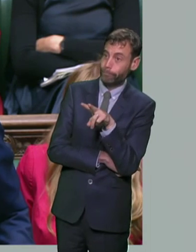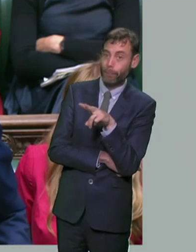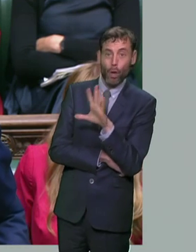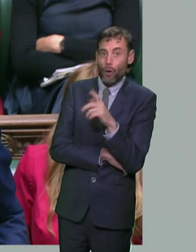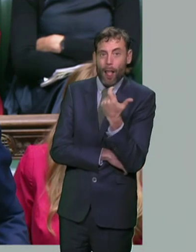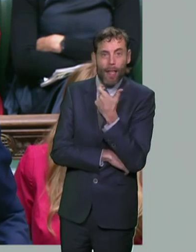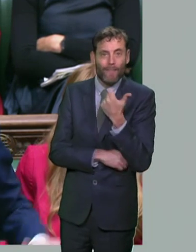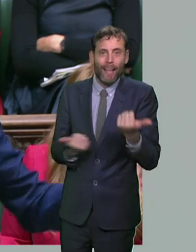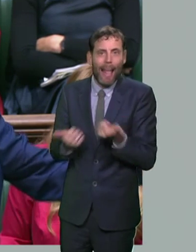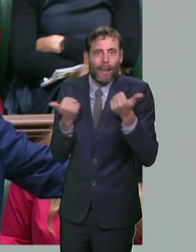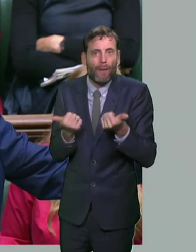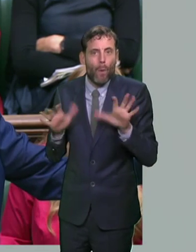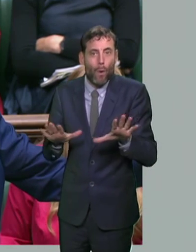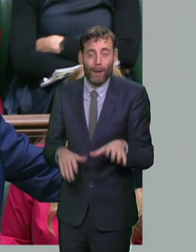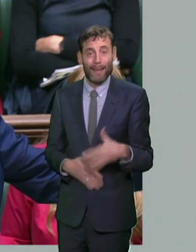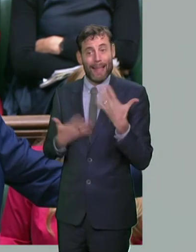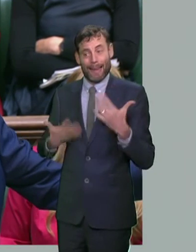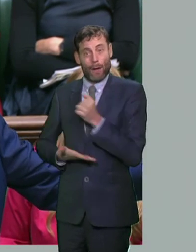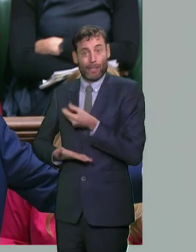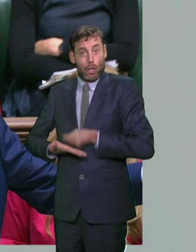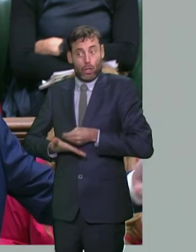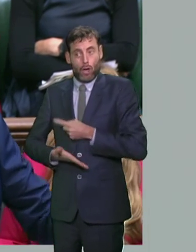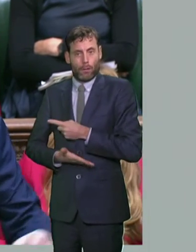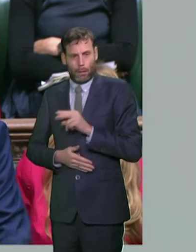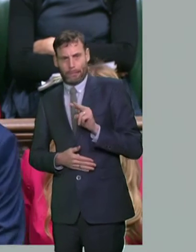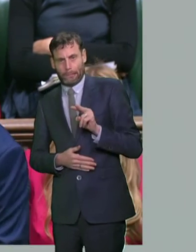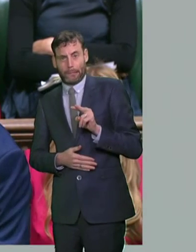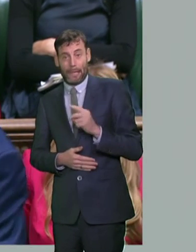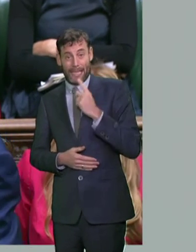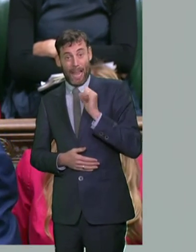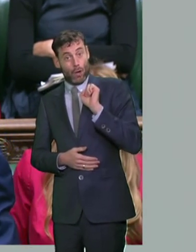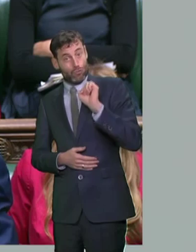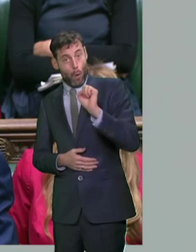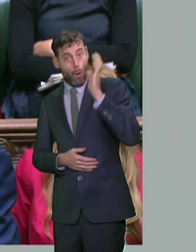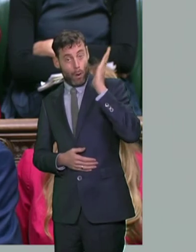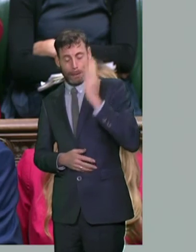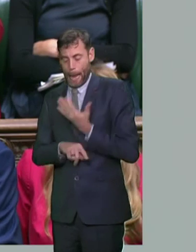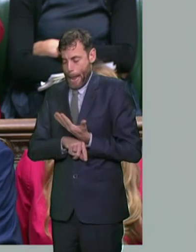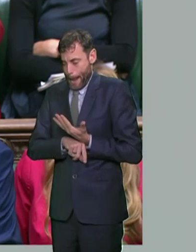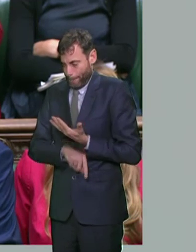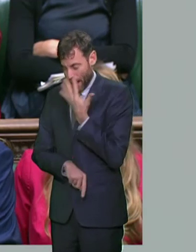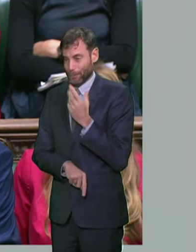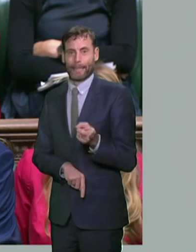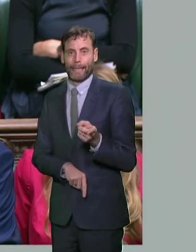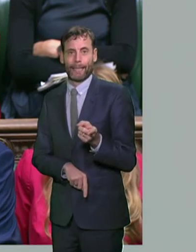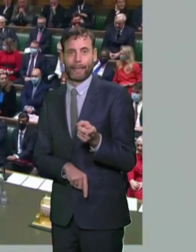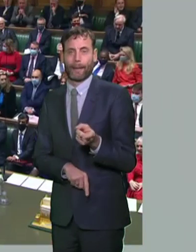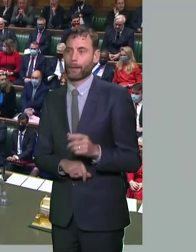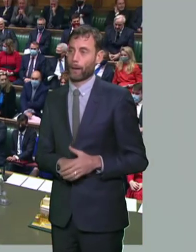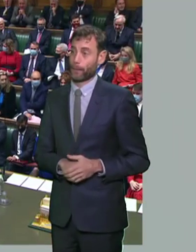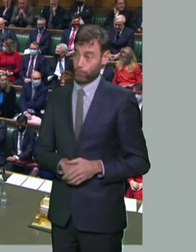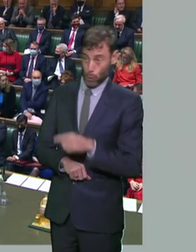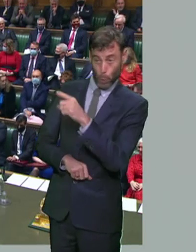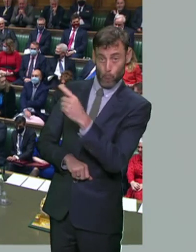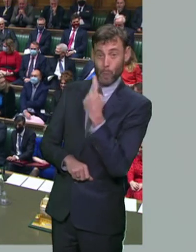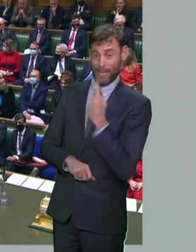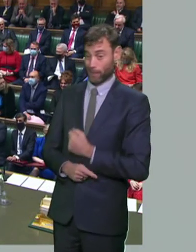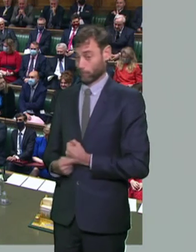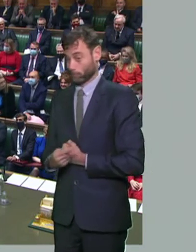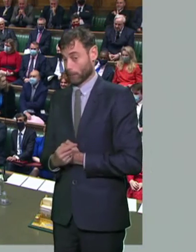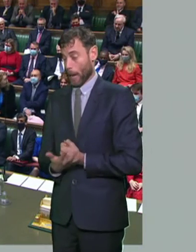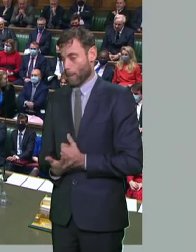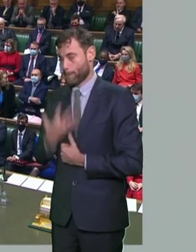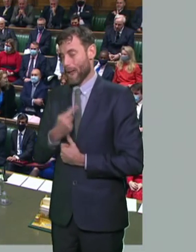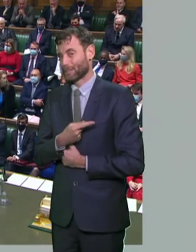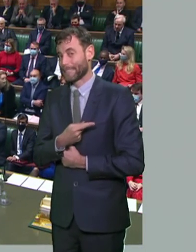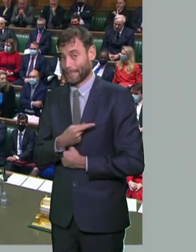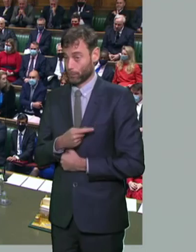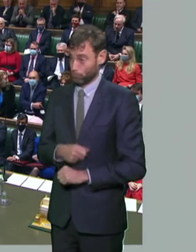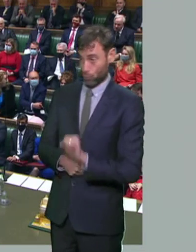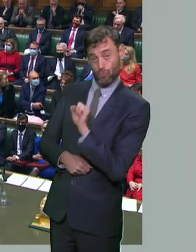His Back Benchers say that it is “embarrassing”—their word.